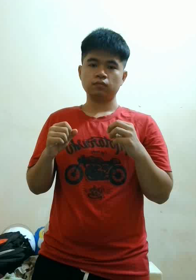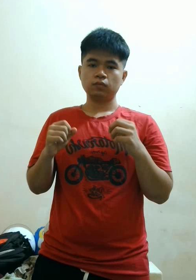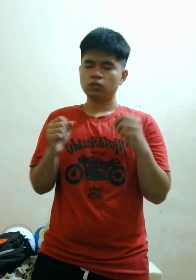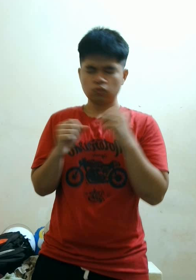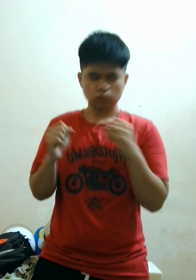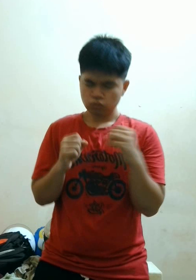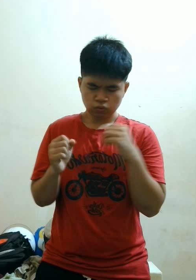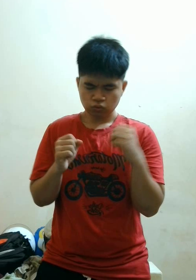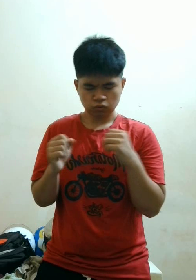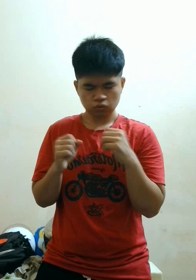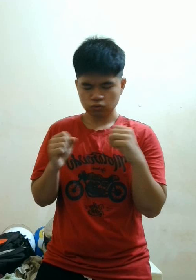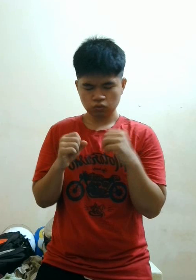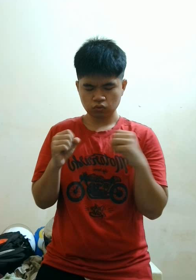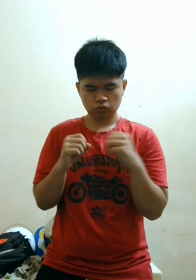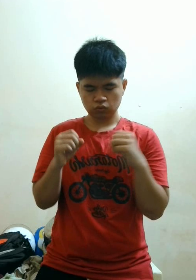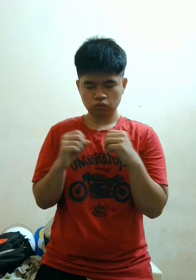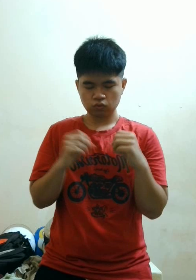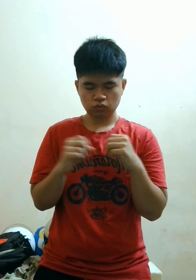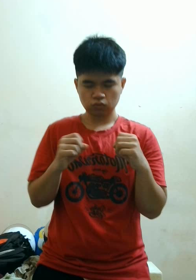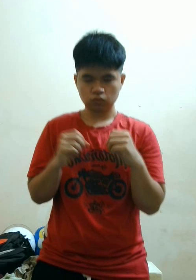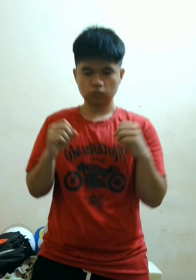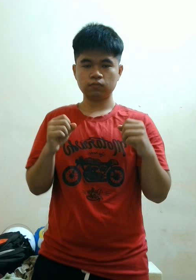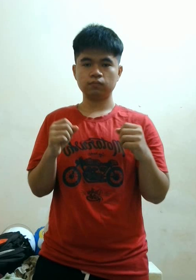lanh